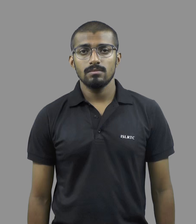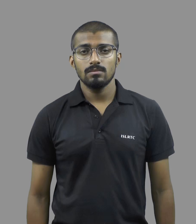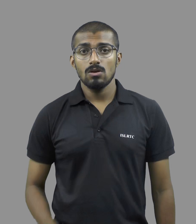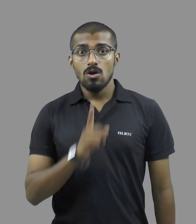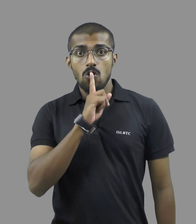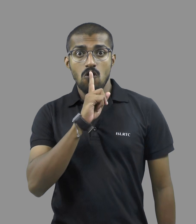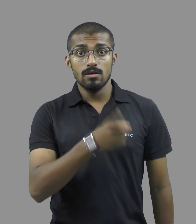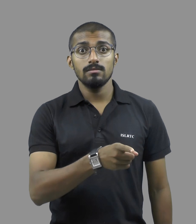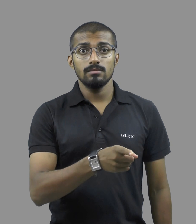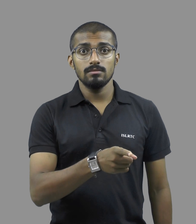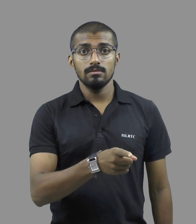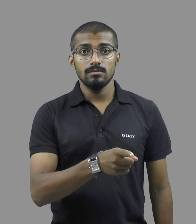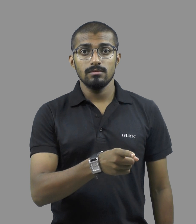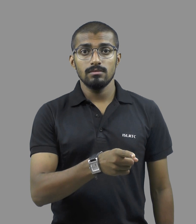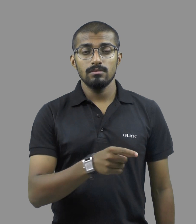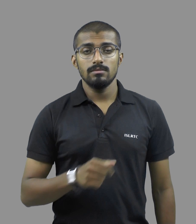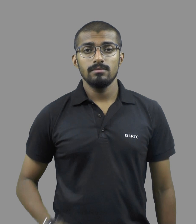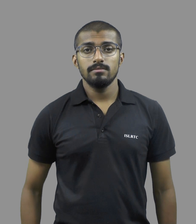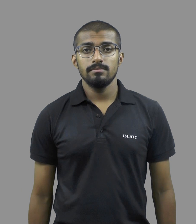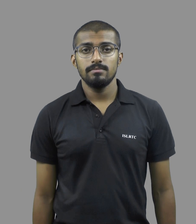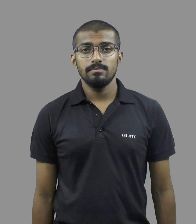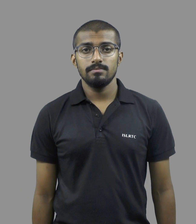Order Command Direct Instruct